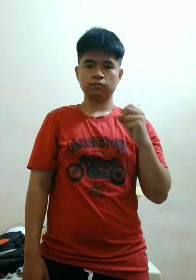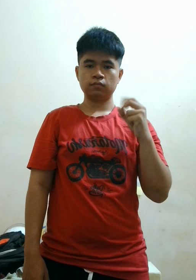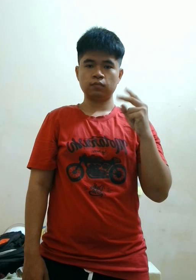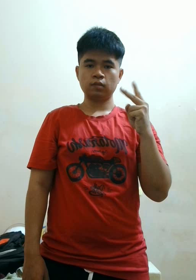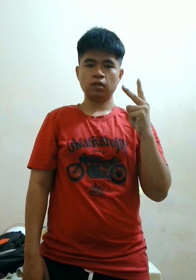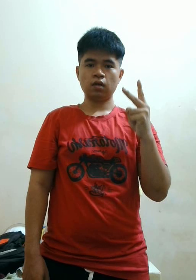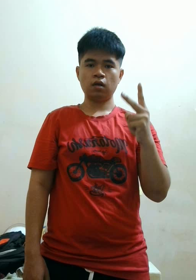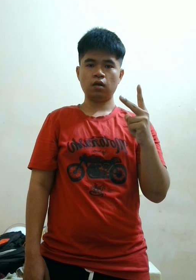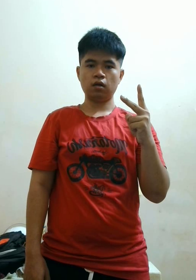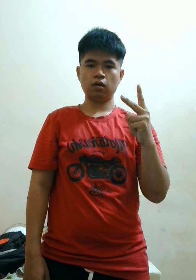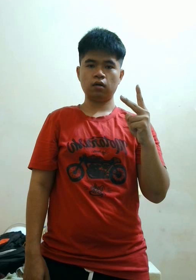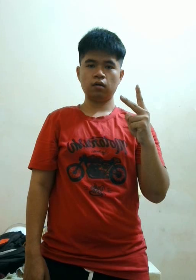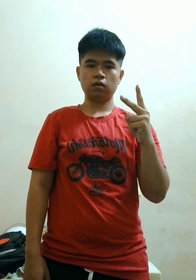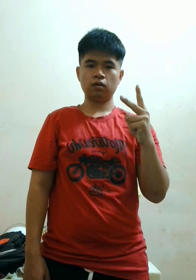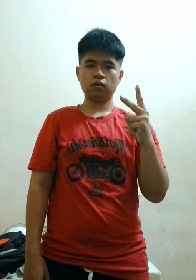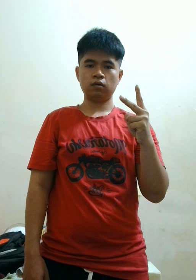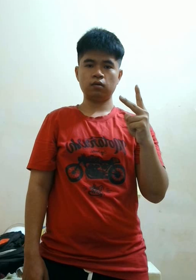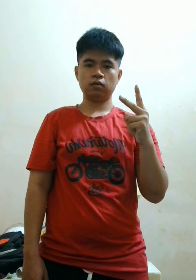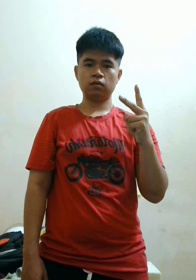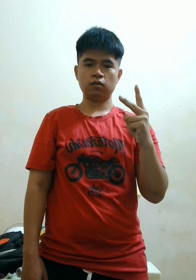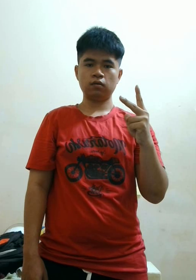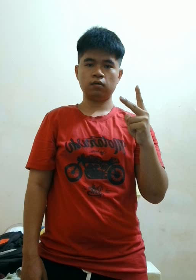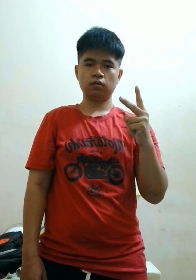h